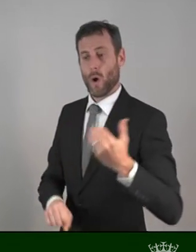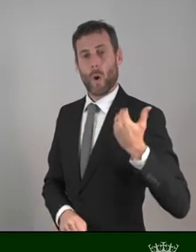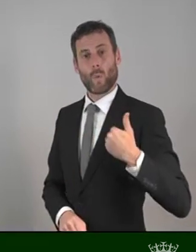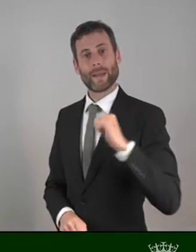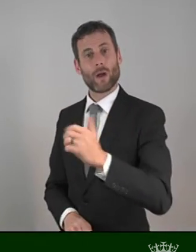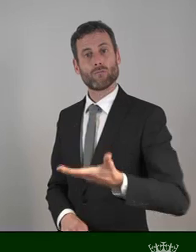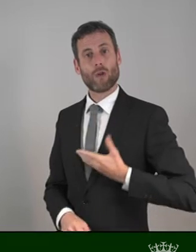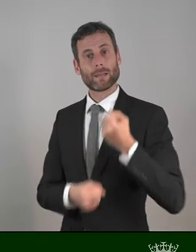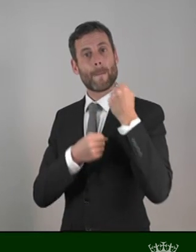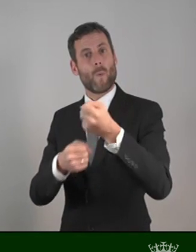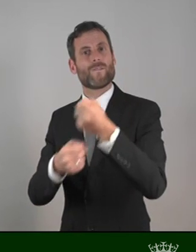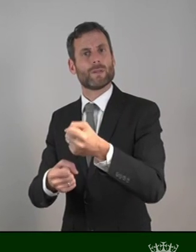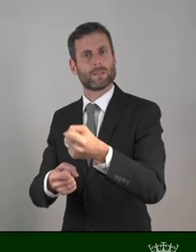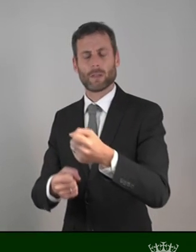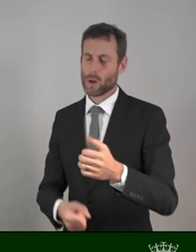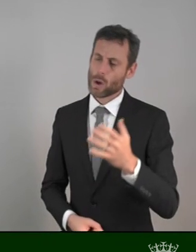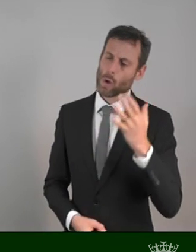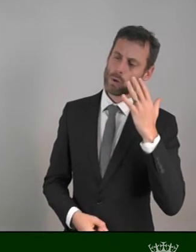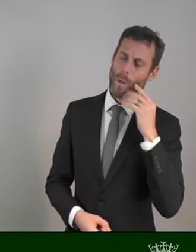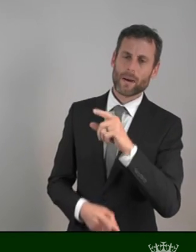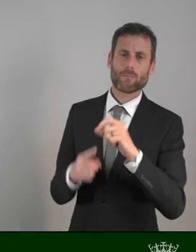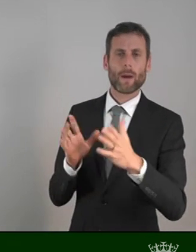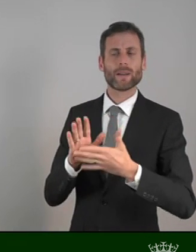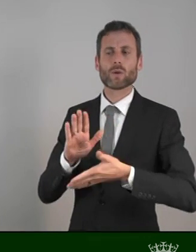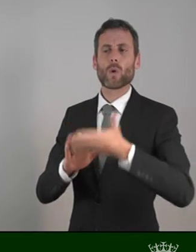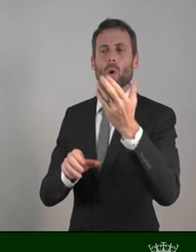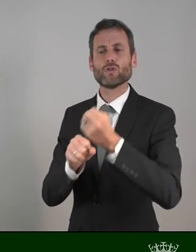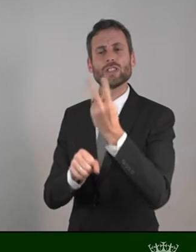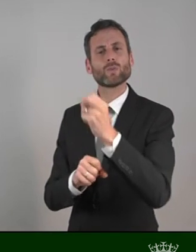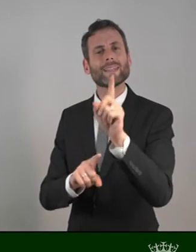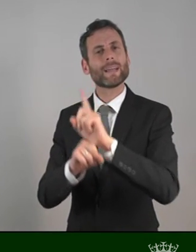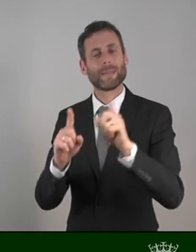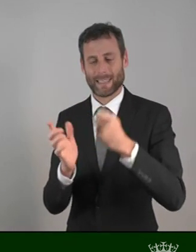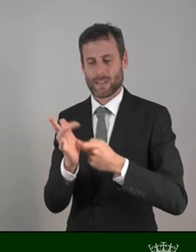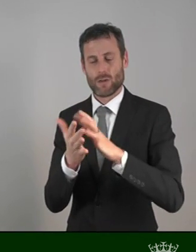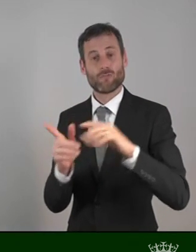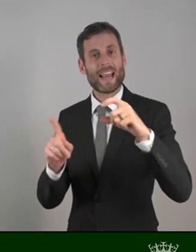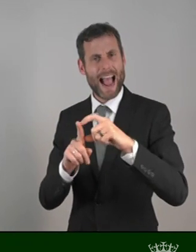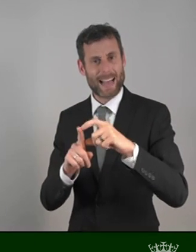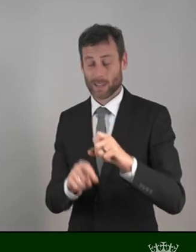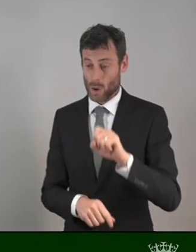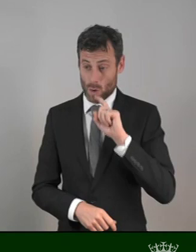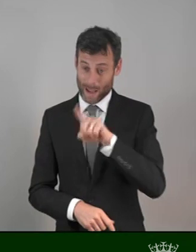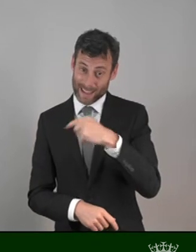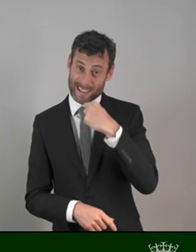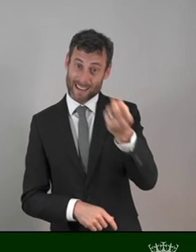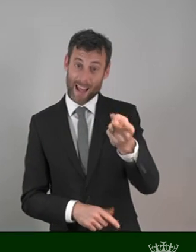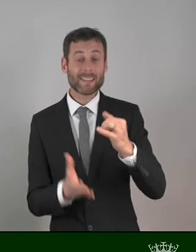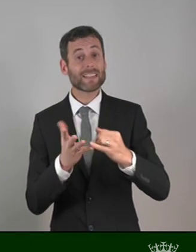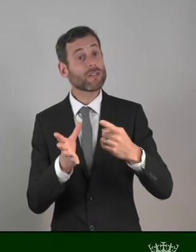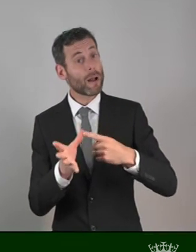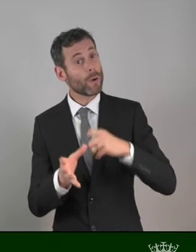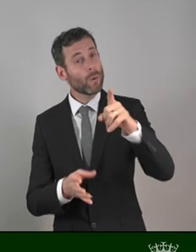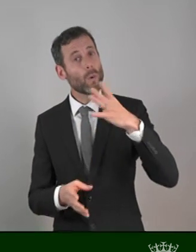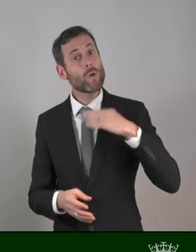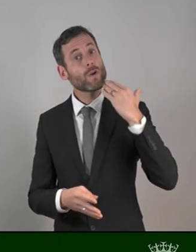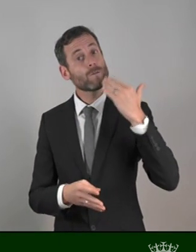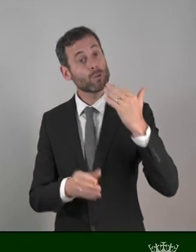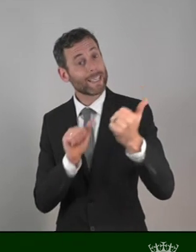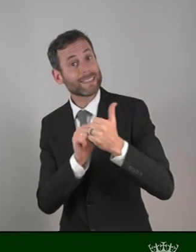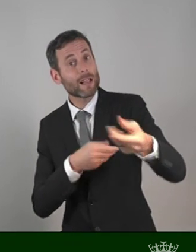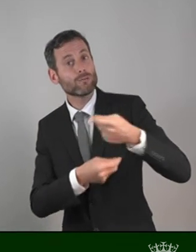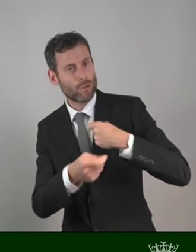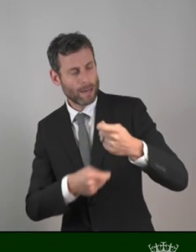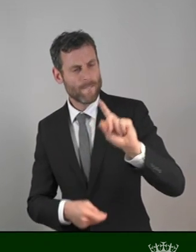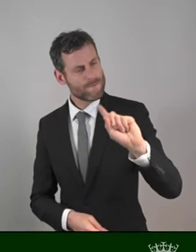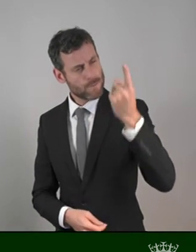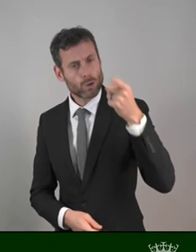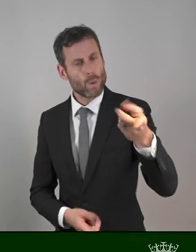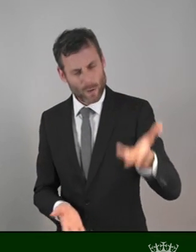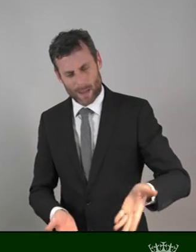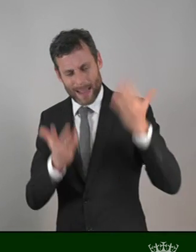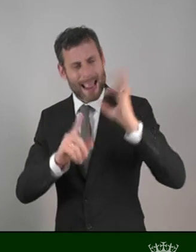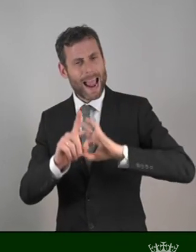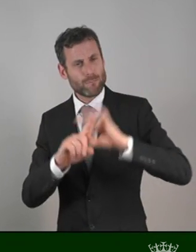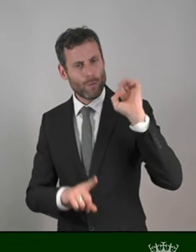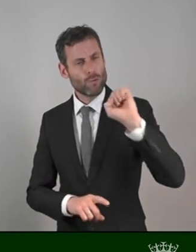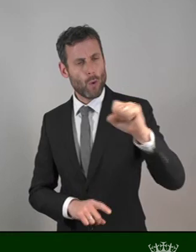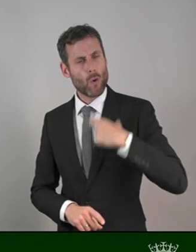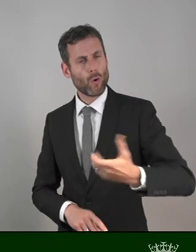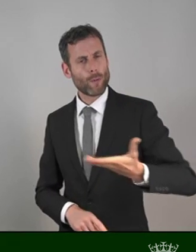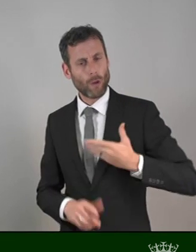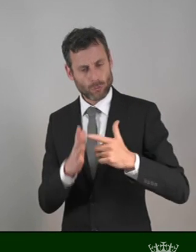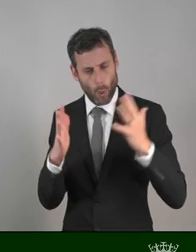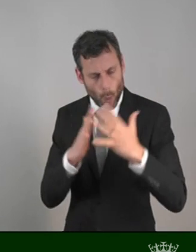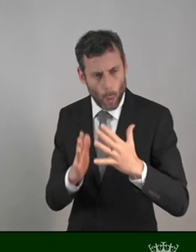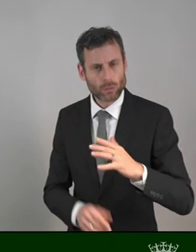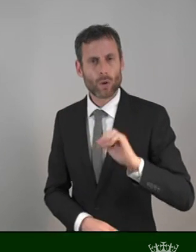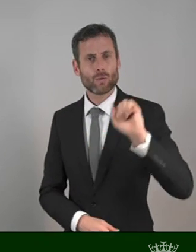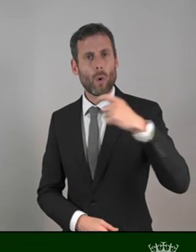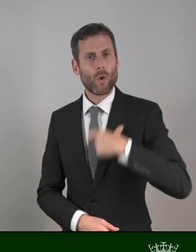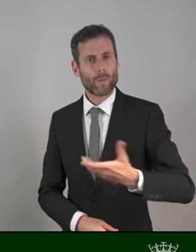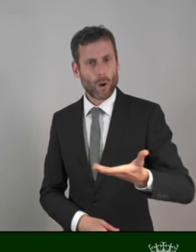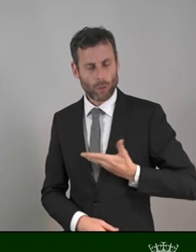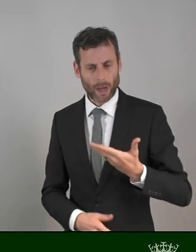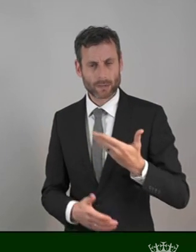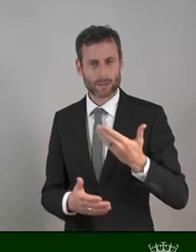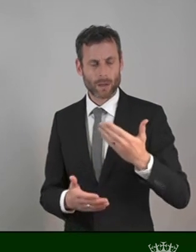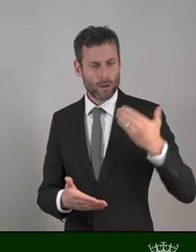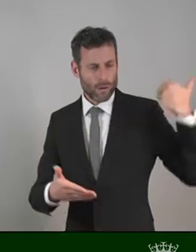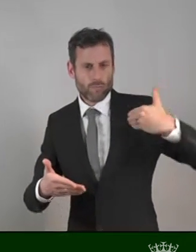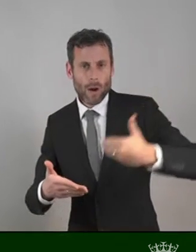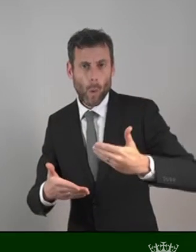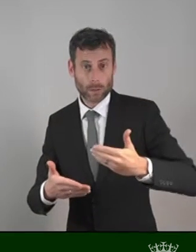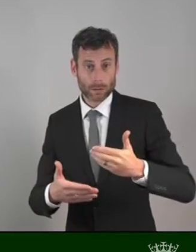When the Prime Minister heads to Riyadh later this year for the G20, will he make it clear that any future trade arrangement with Saudi Arabia will be dependent on an improvement of its human rights laws and its human rights record, particularly in respect of women in that country?